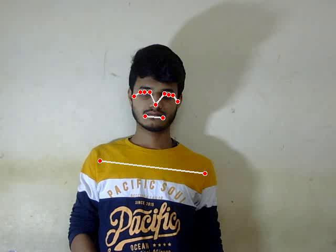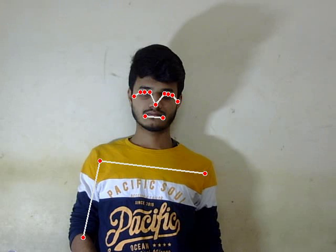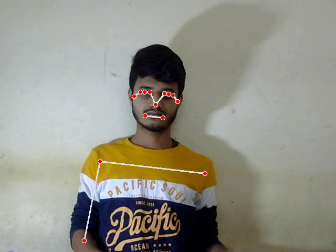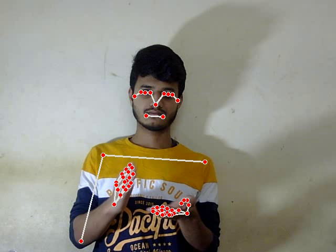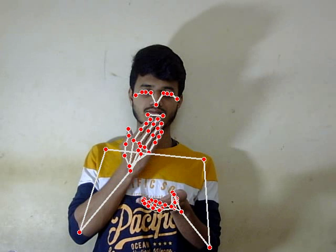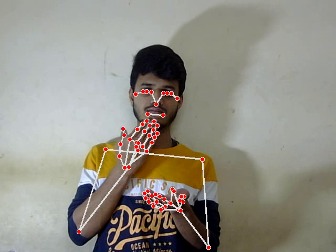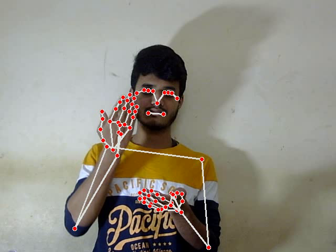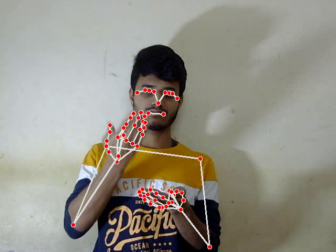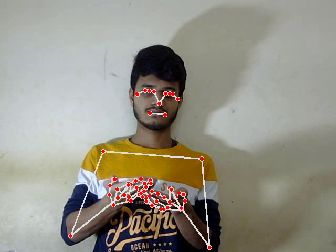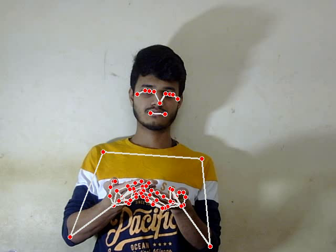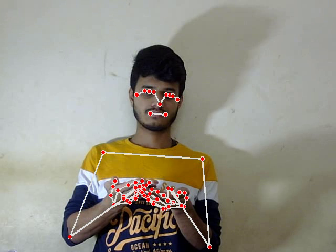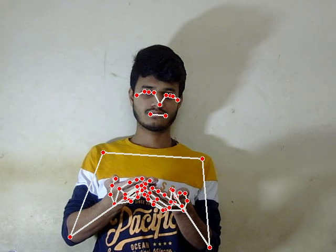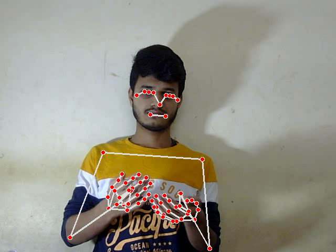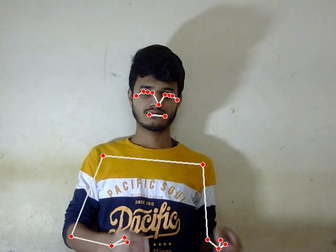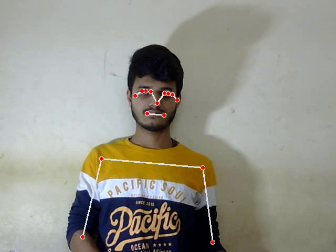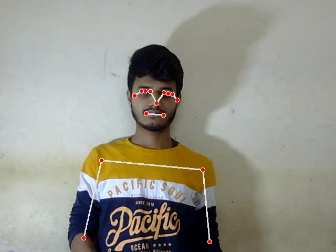good